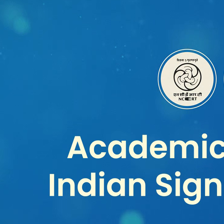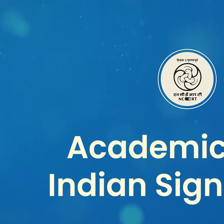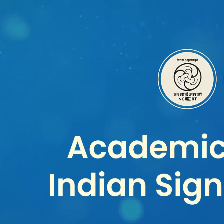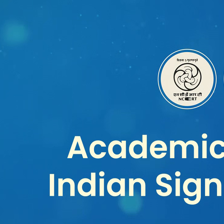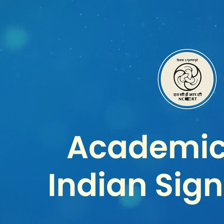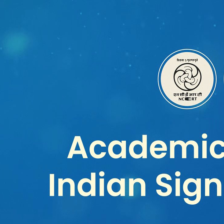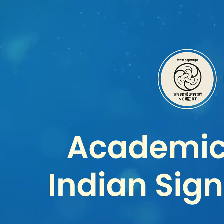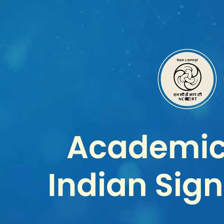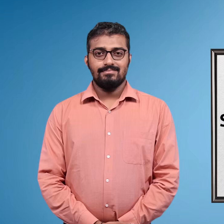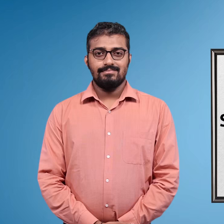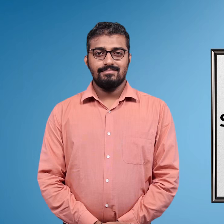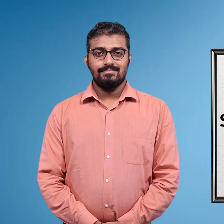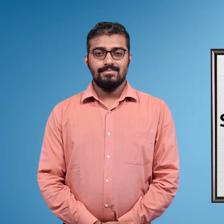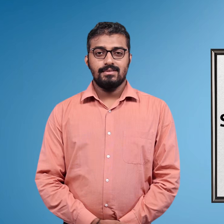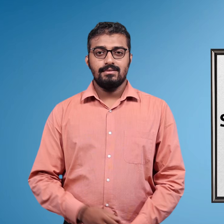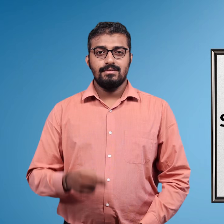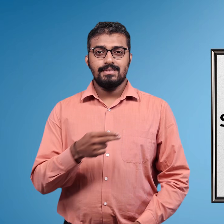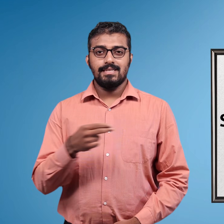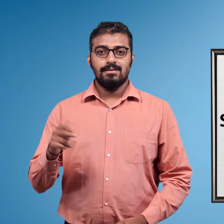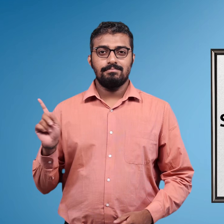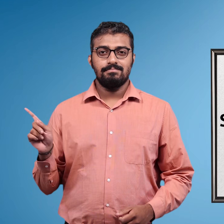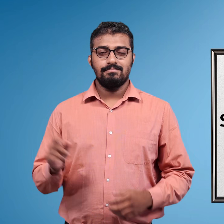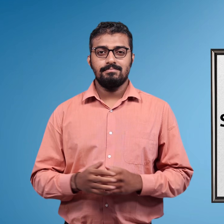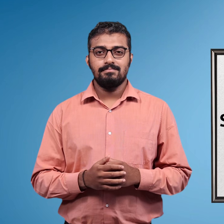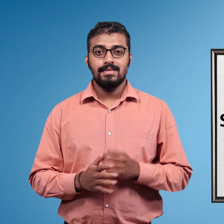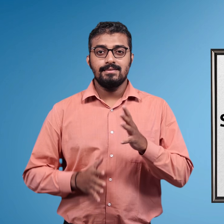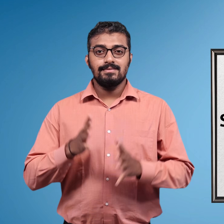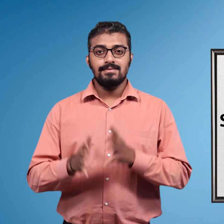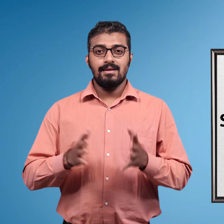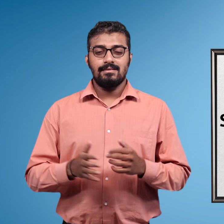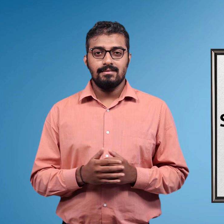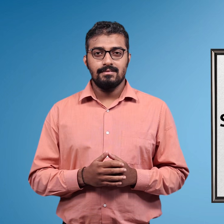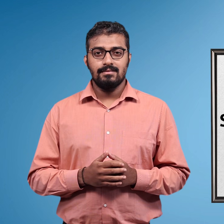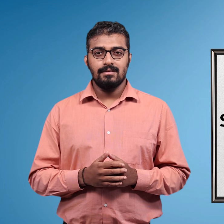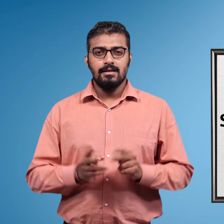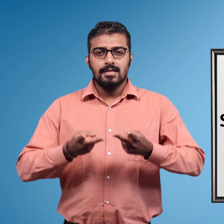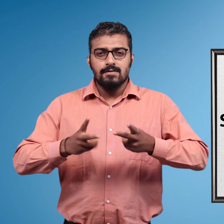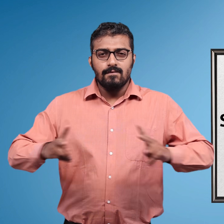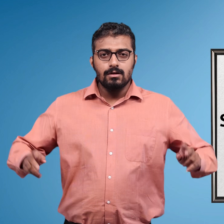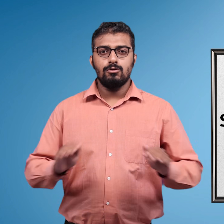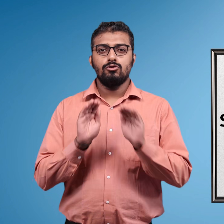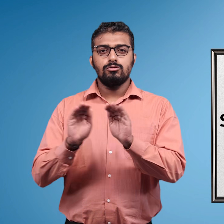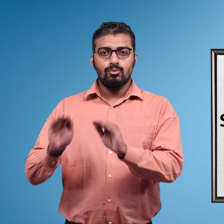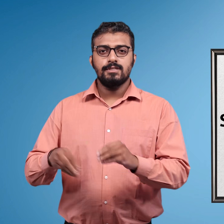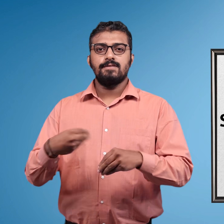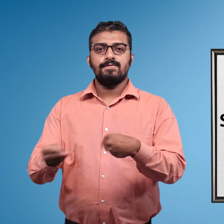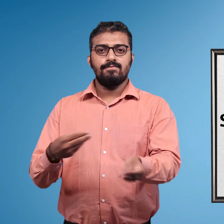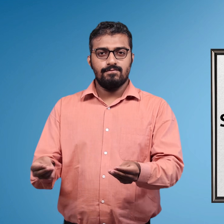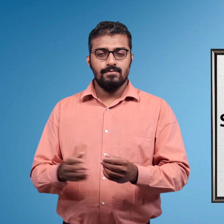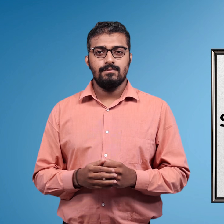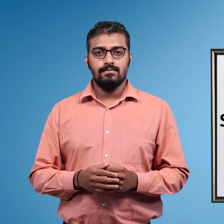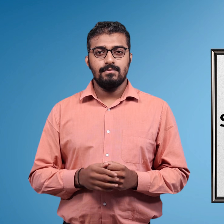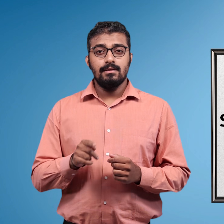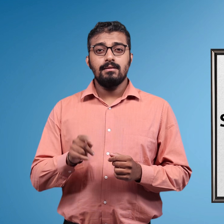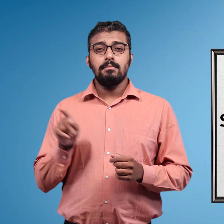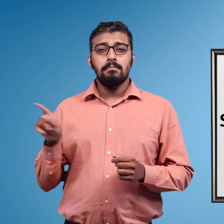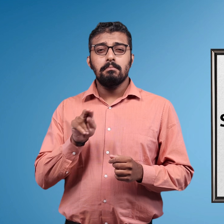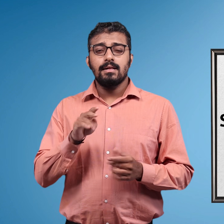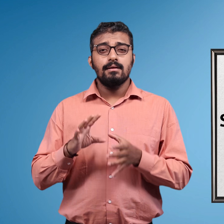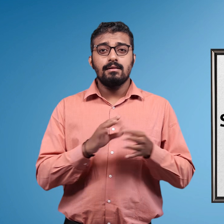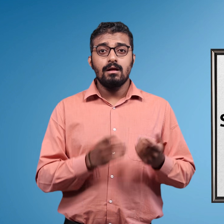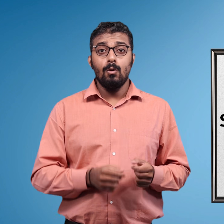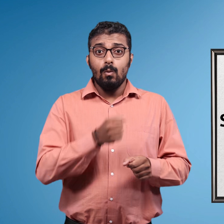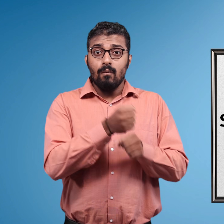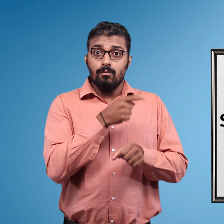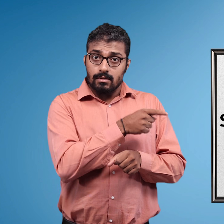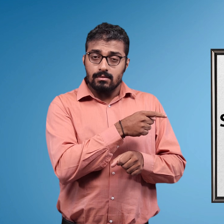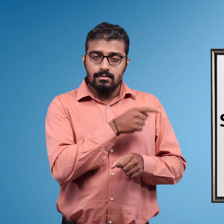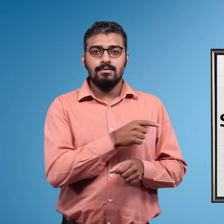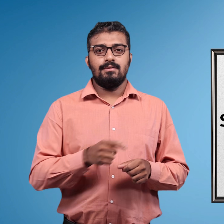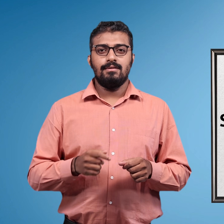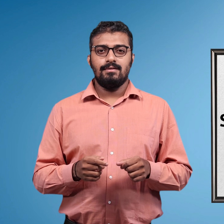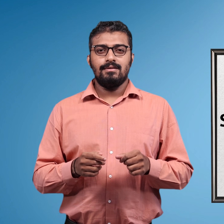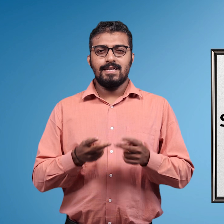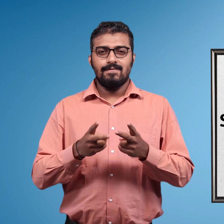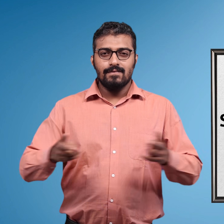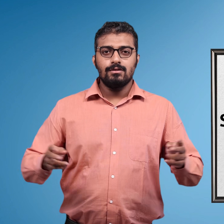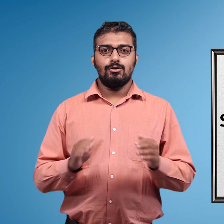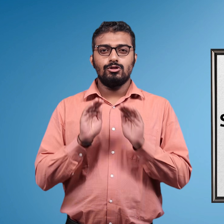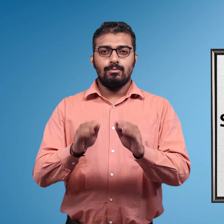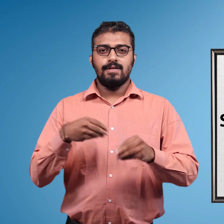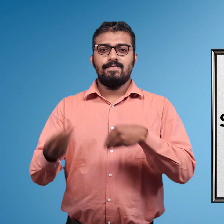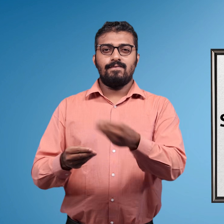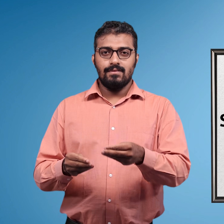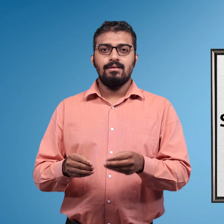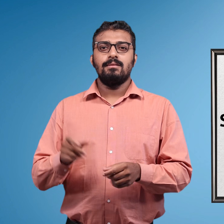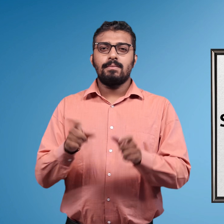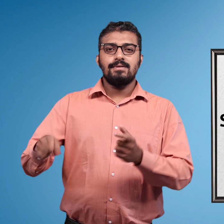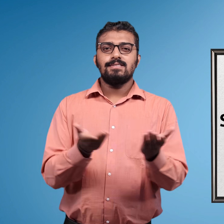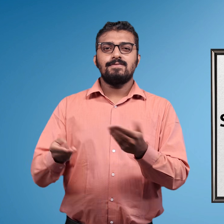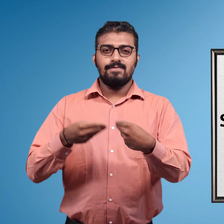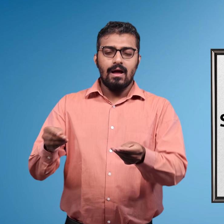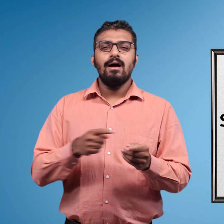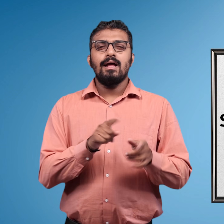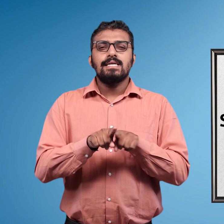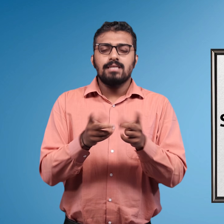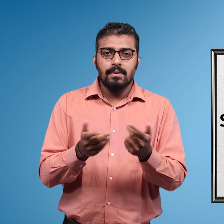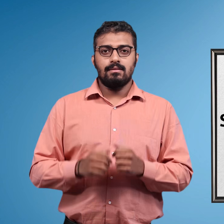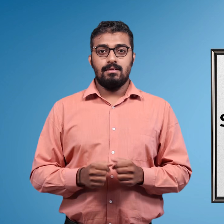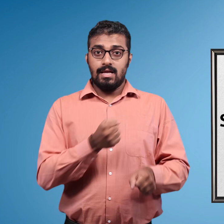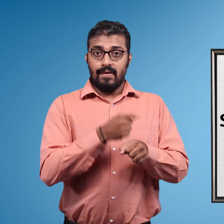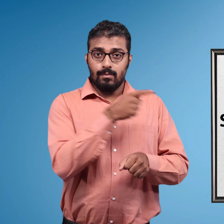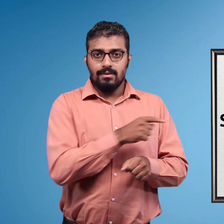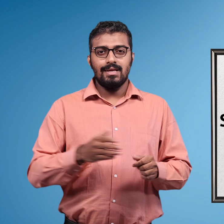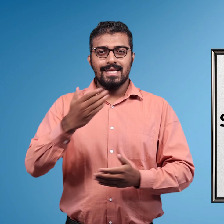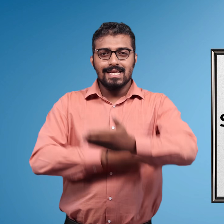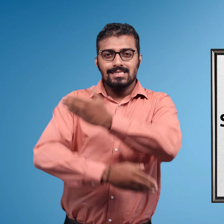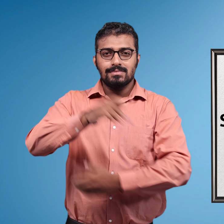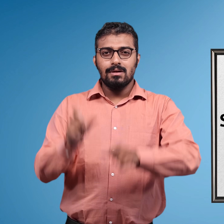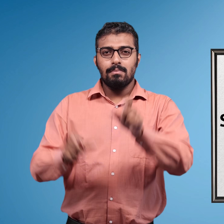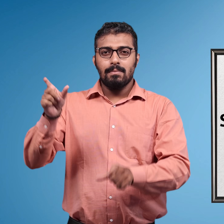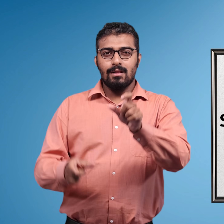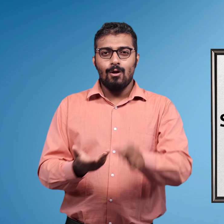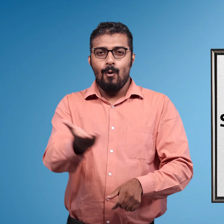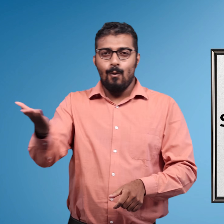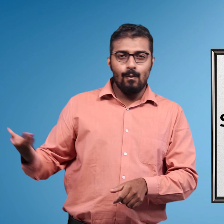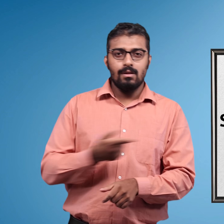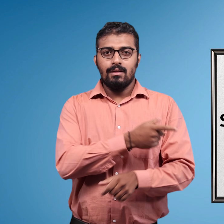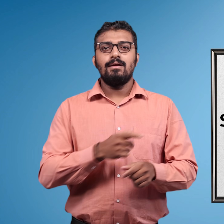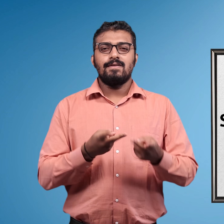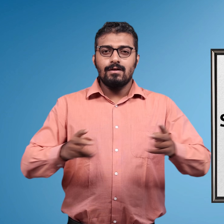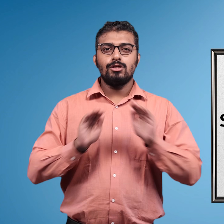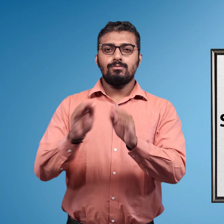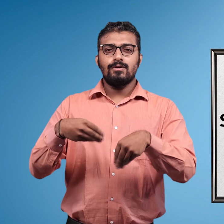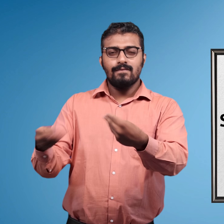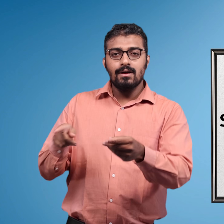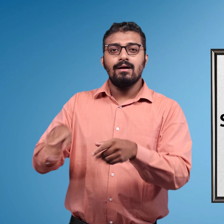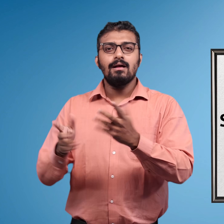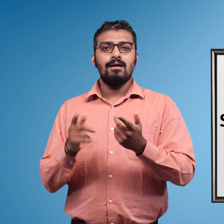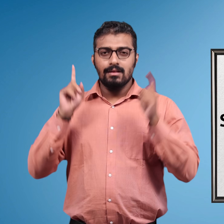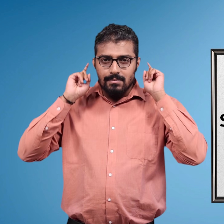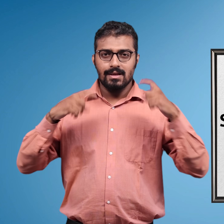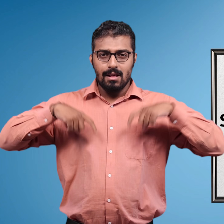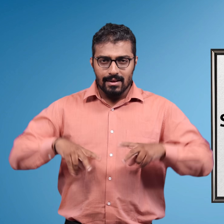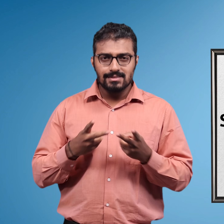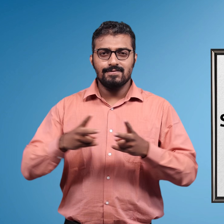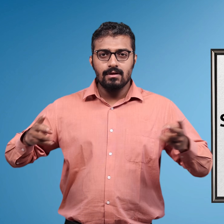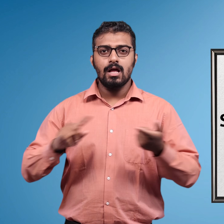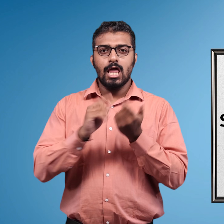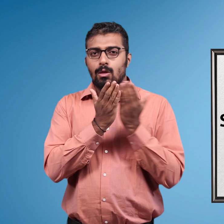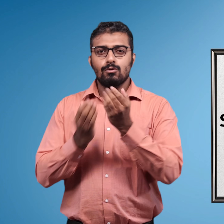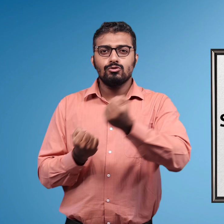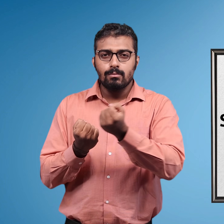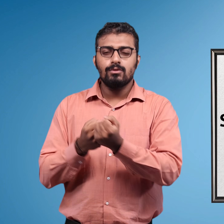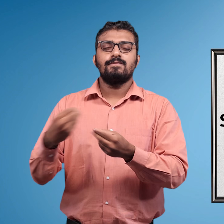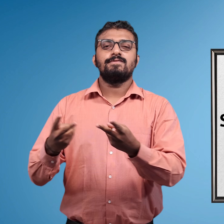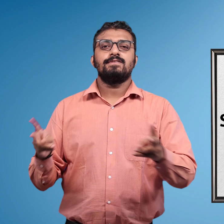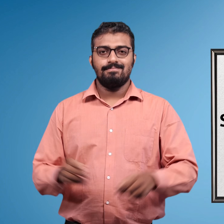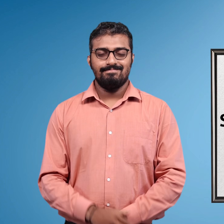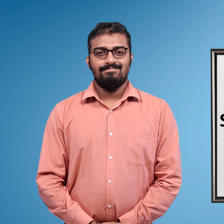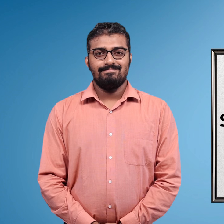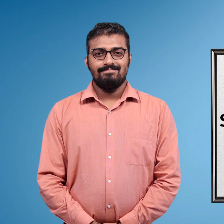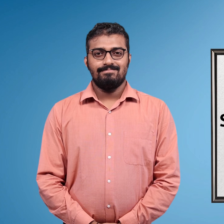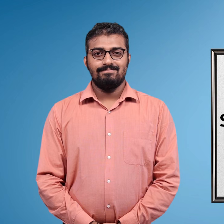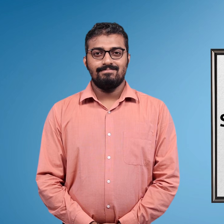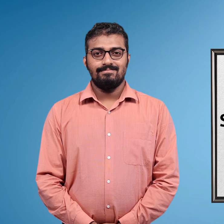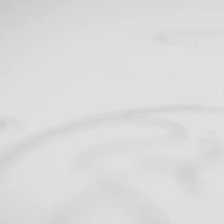This sign means scheme. Scheme here refers to government plans to provide services to people. For example, the government has various schemes for people with disabilities to provide them aids and appliances, scholarship for education, etc.